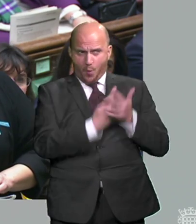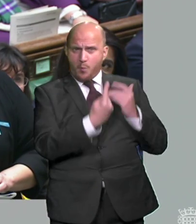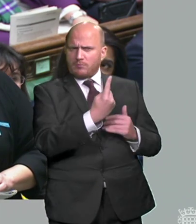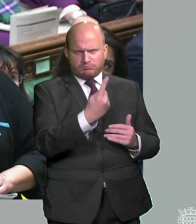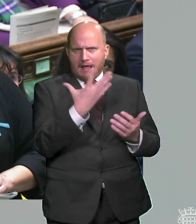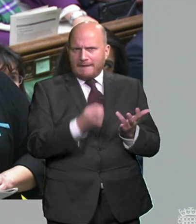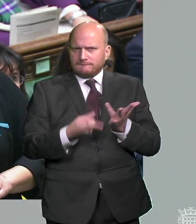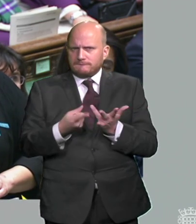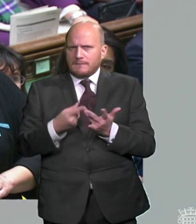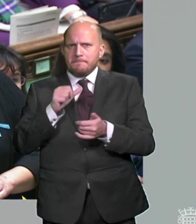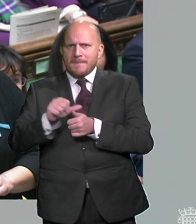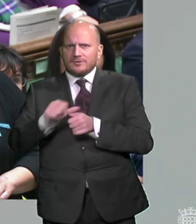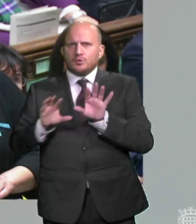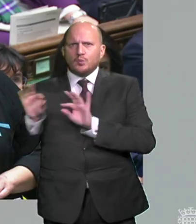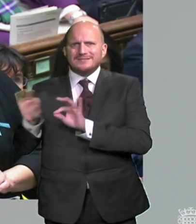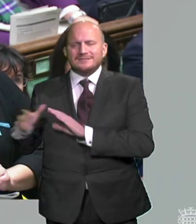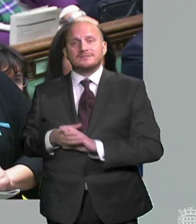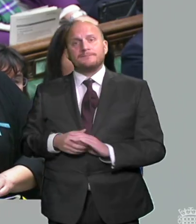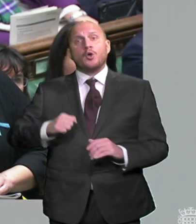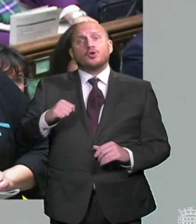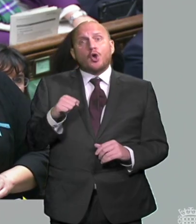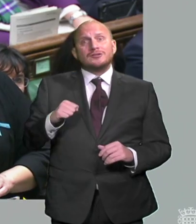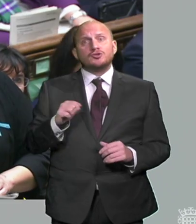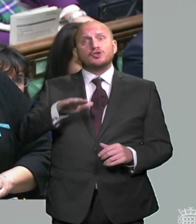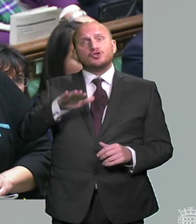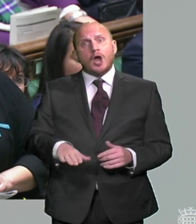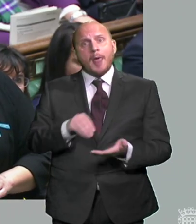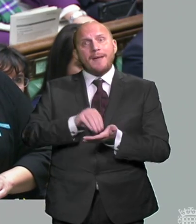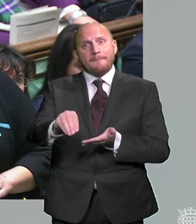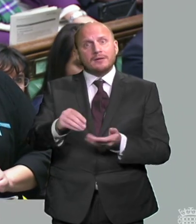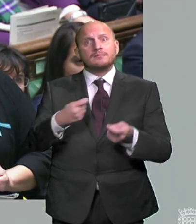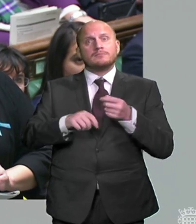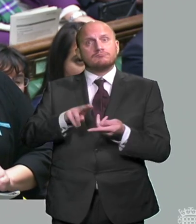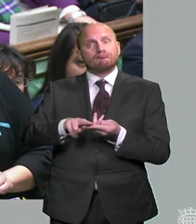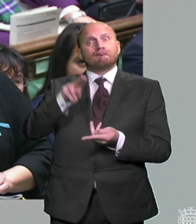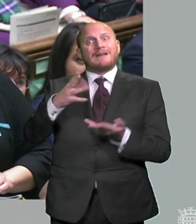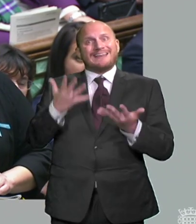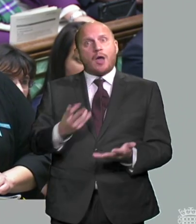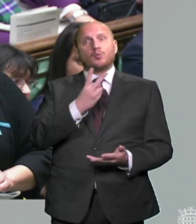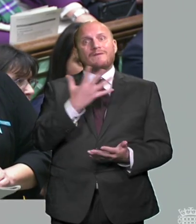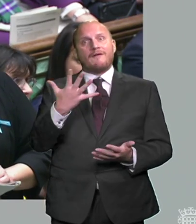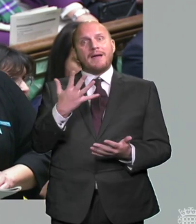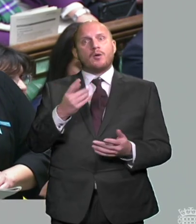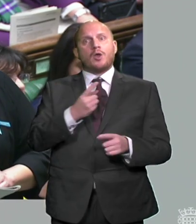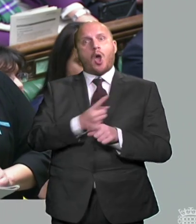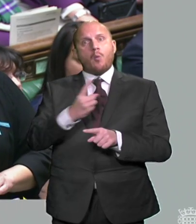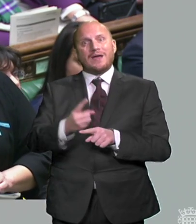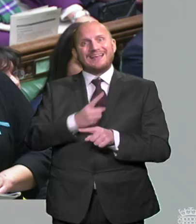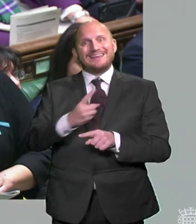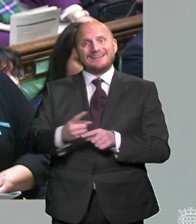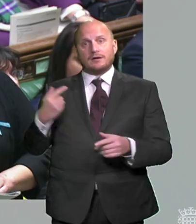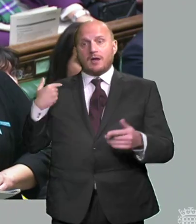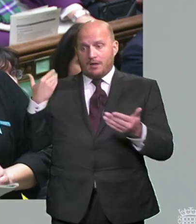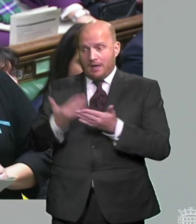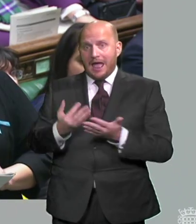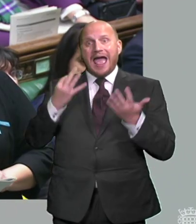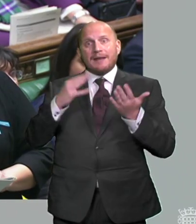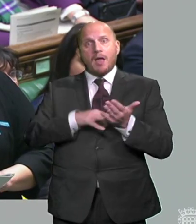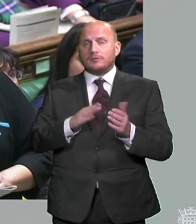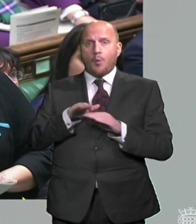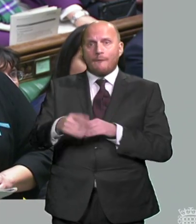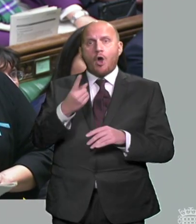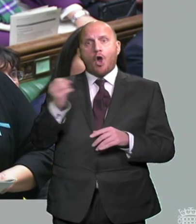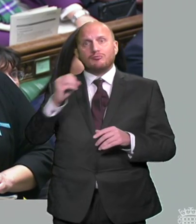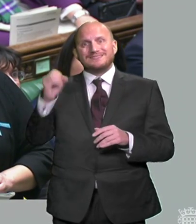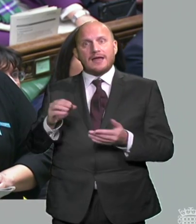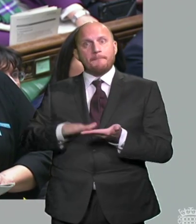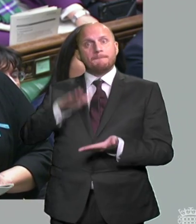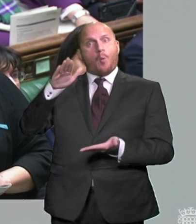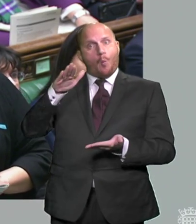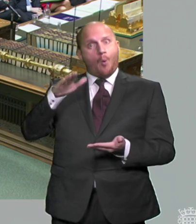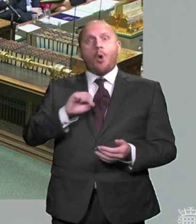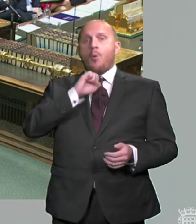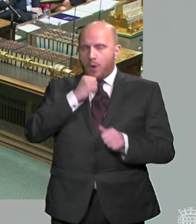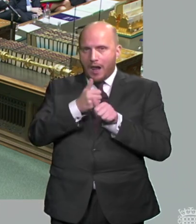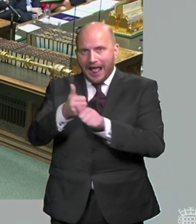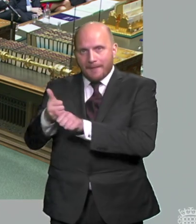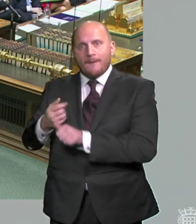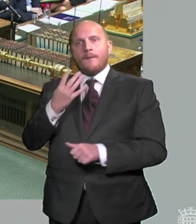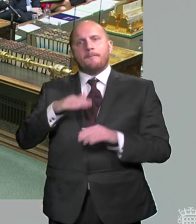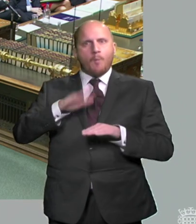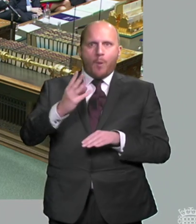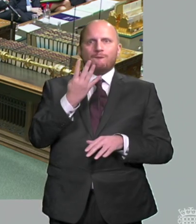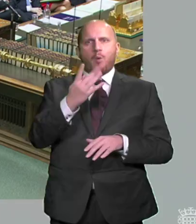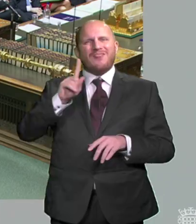Only this week, the Scottish child payment rose to £25 a week—a 150% increase in eight months—and it will help 400,000 children.